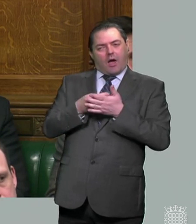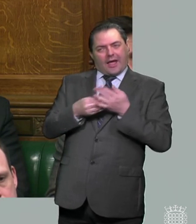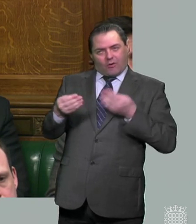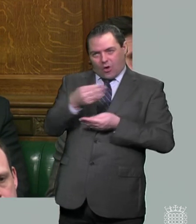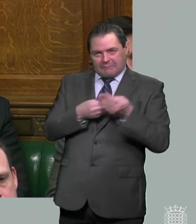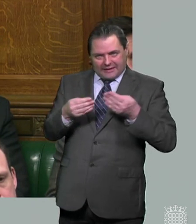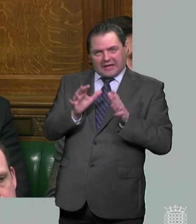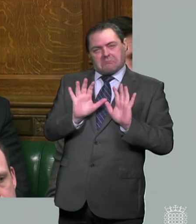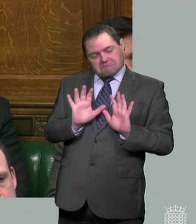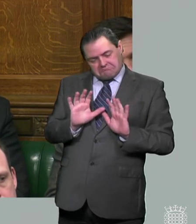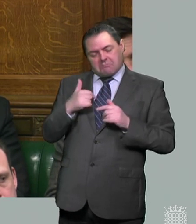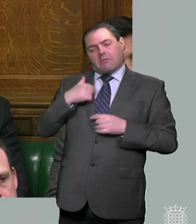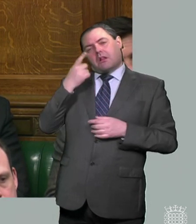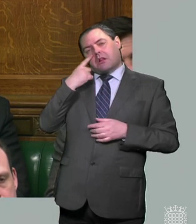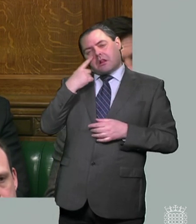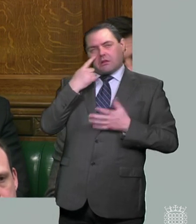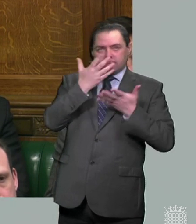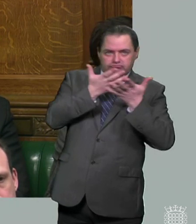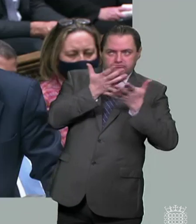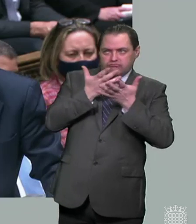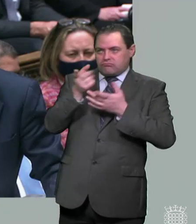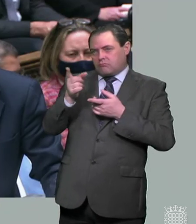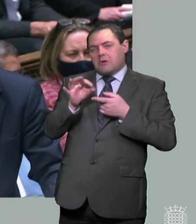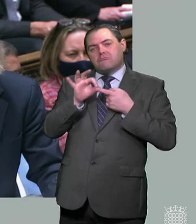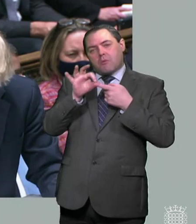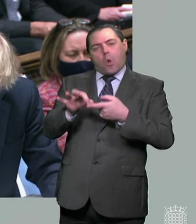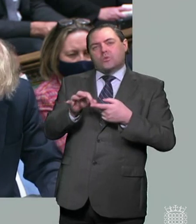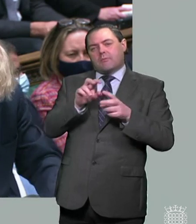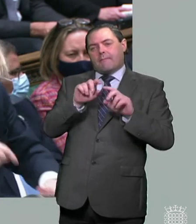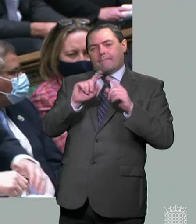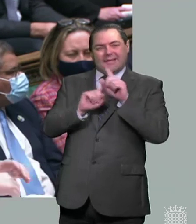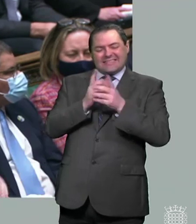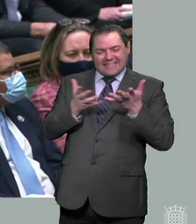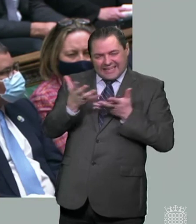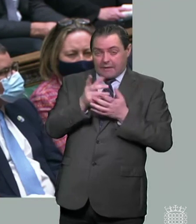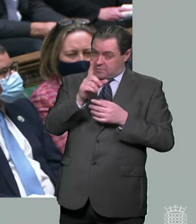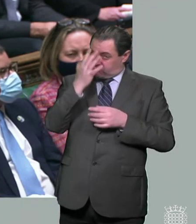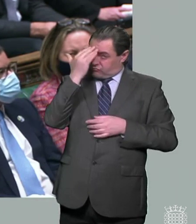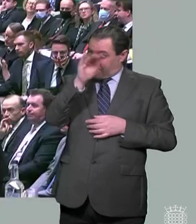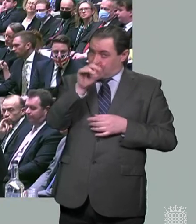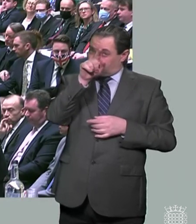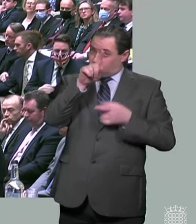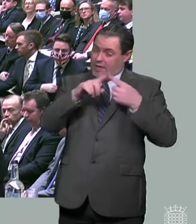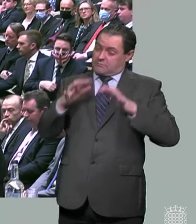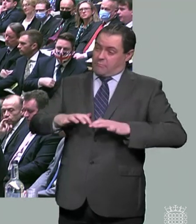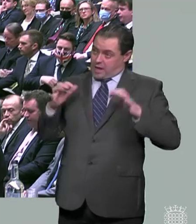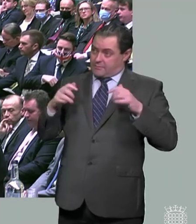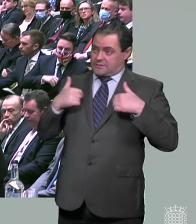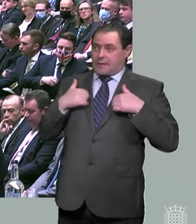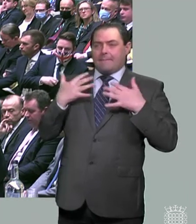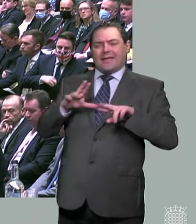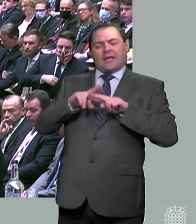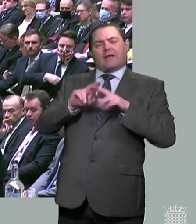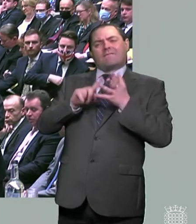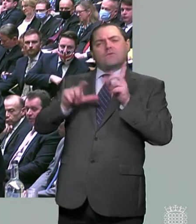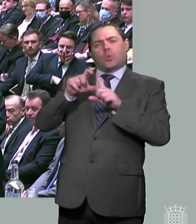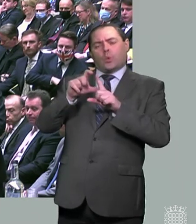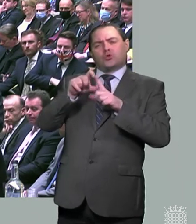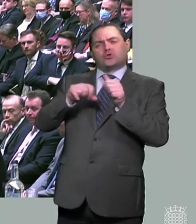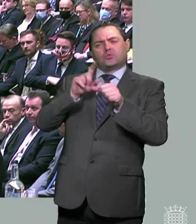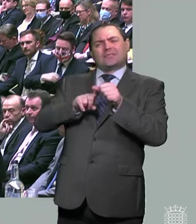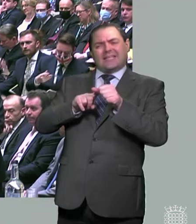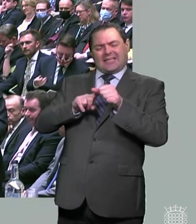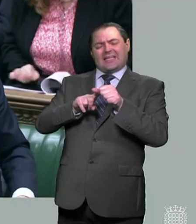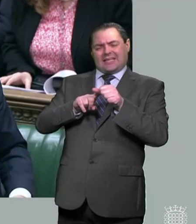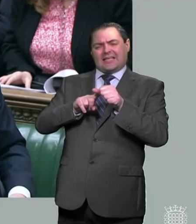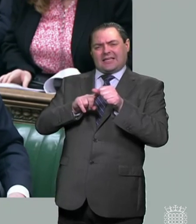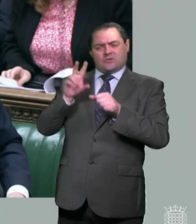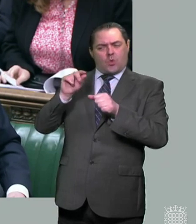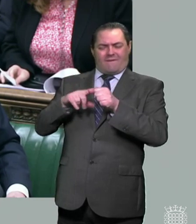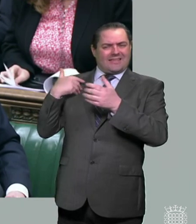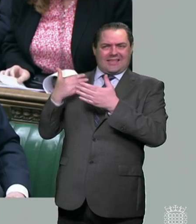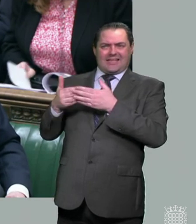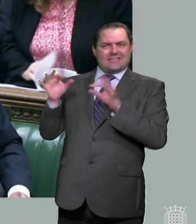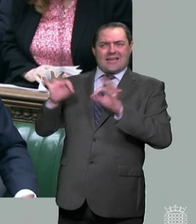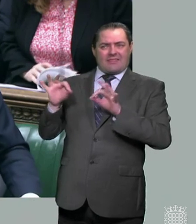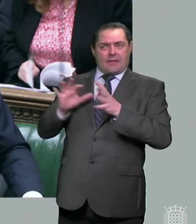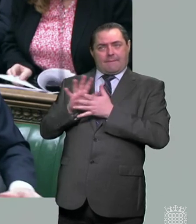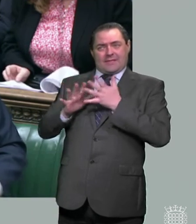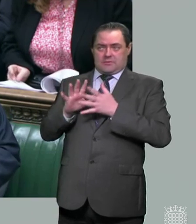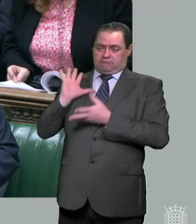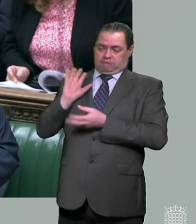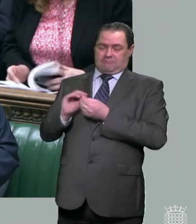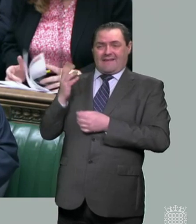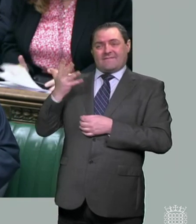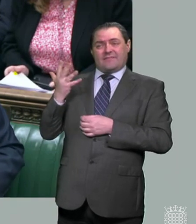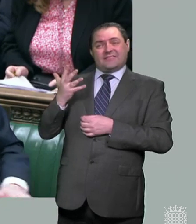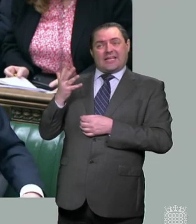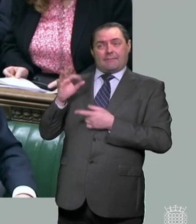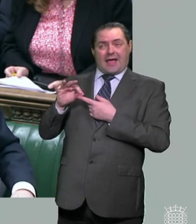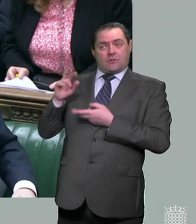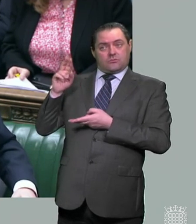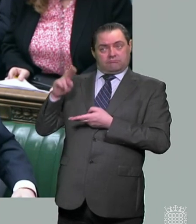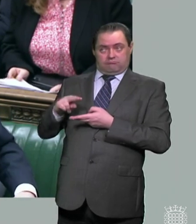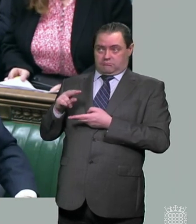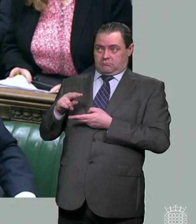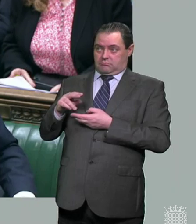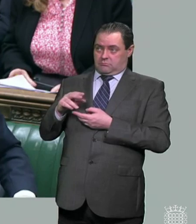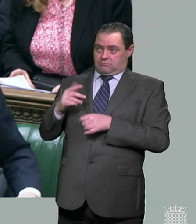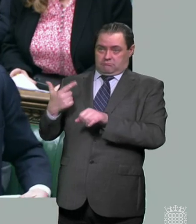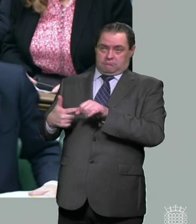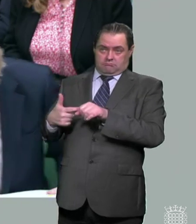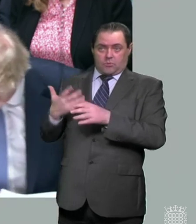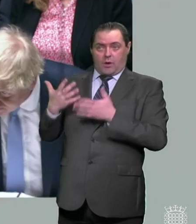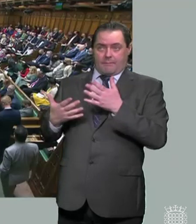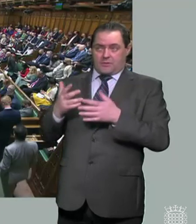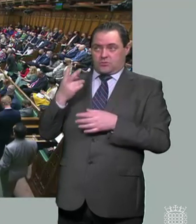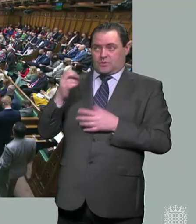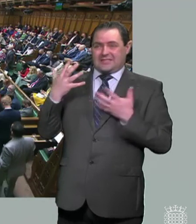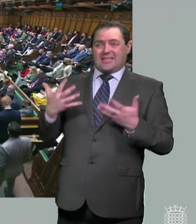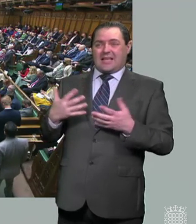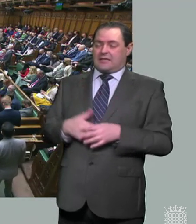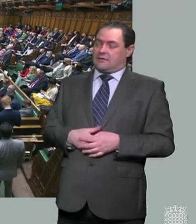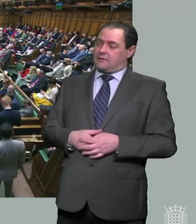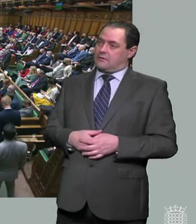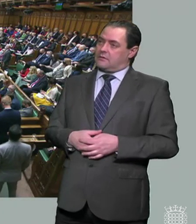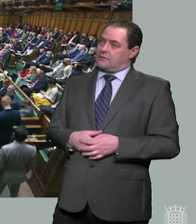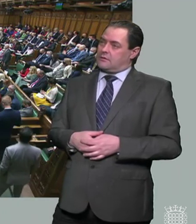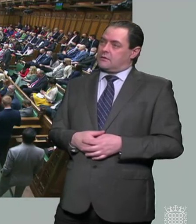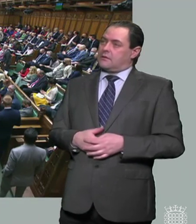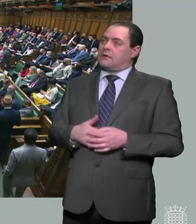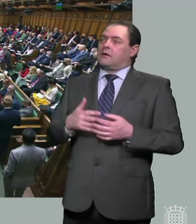I will do what I can to take forward his request for a meeting with them, but I remind him and the House that we have frozen fuel duty for 12 years in a row, saving people £15 in the cost of filling up their tanks, compared with 2010.